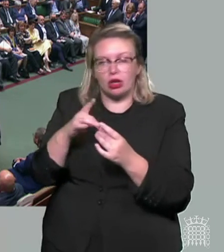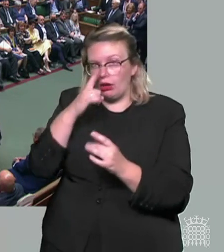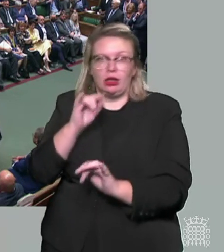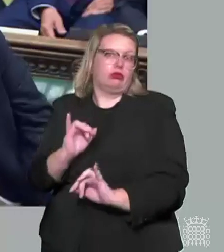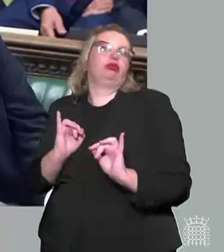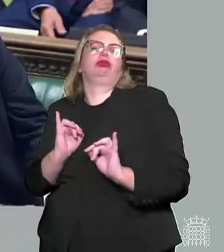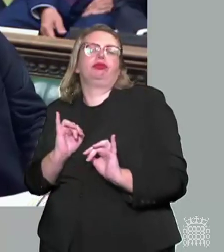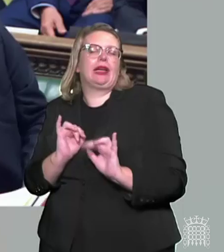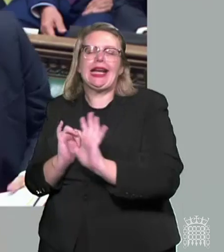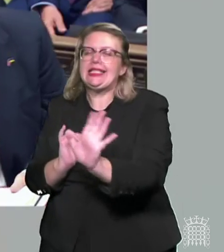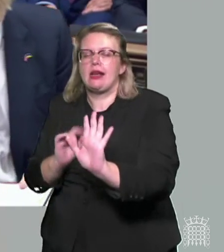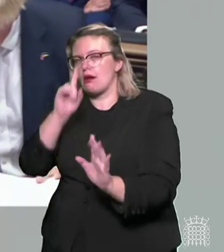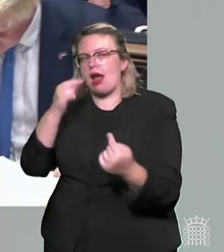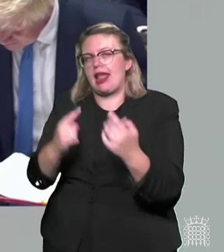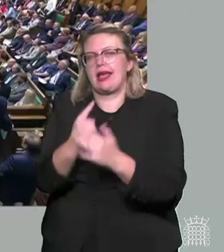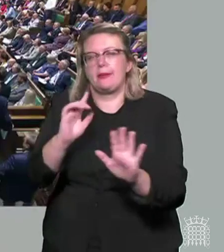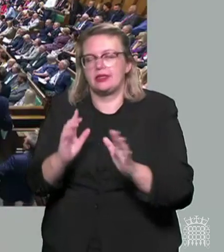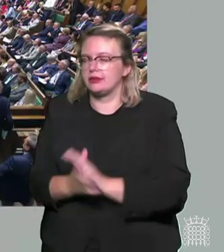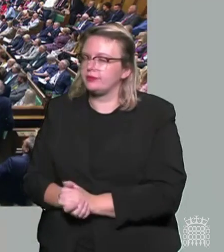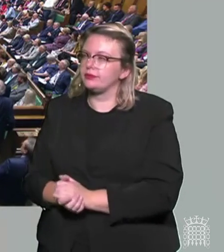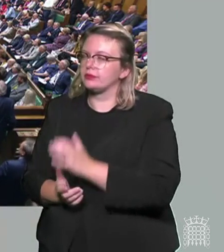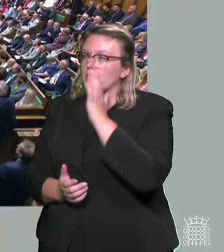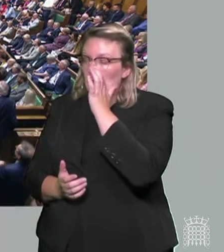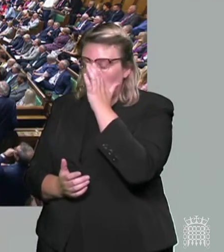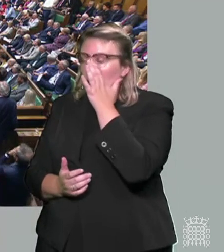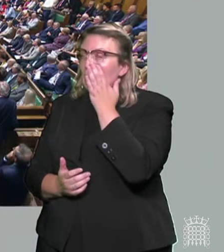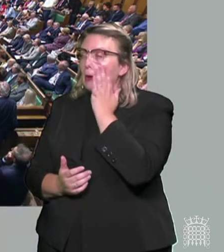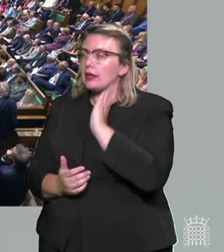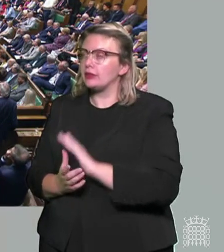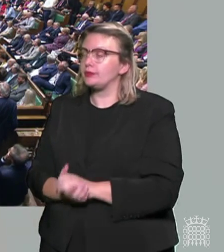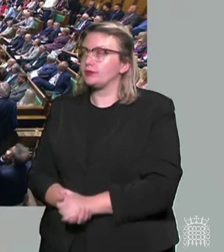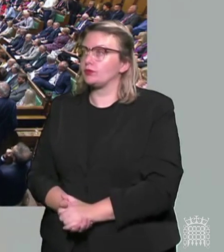That is what we must prevent.